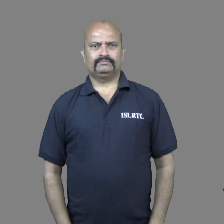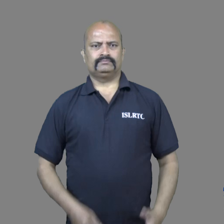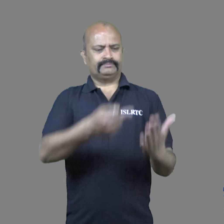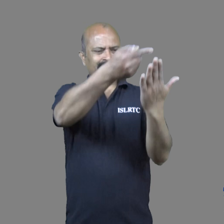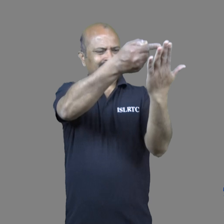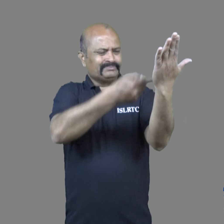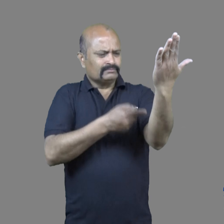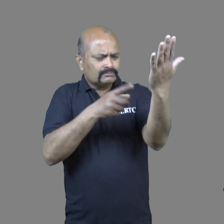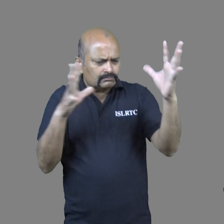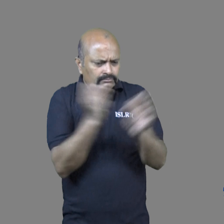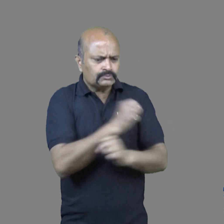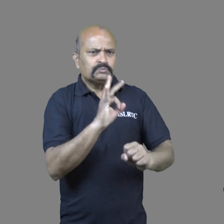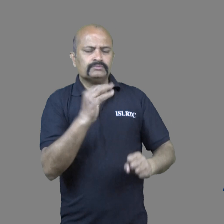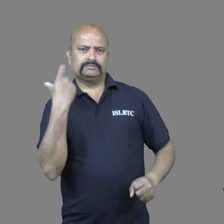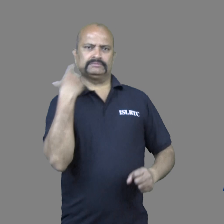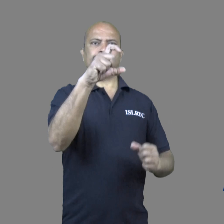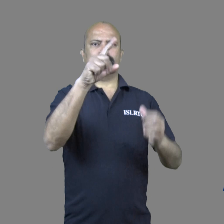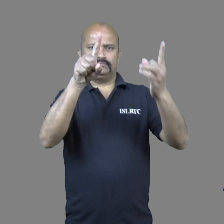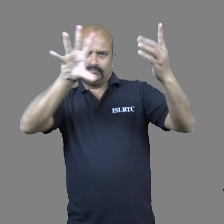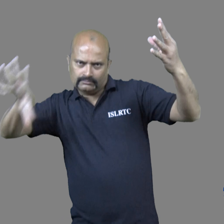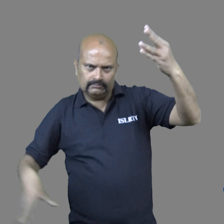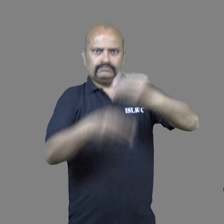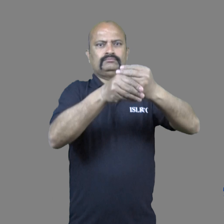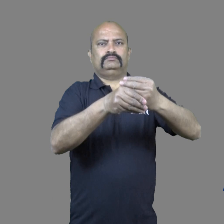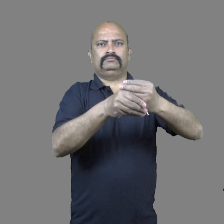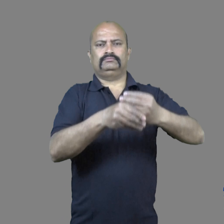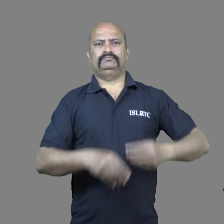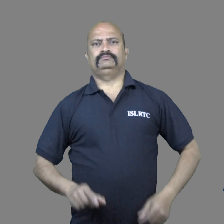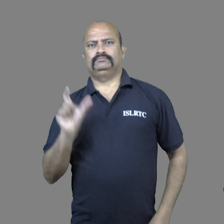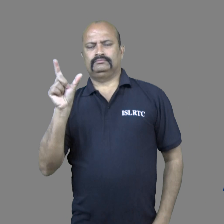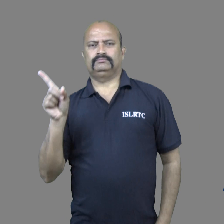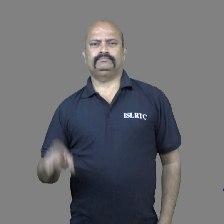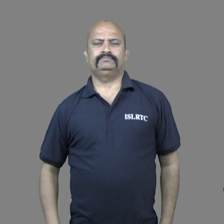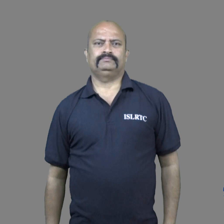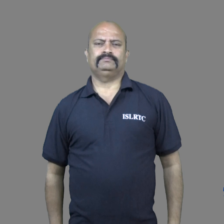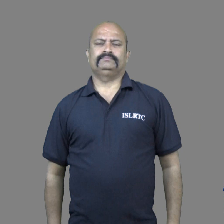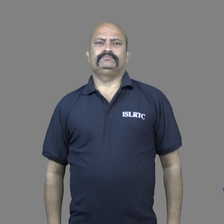Addendum